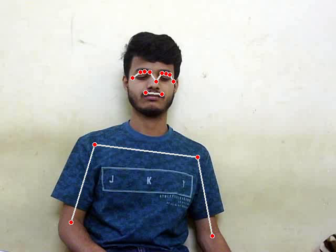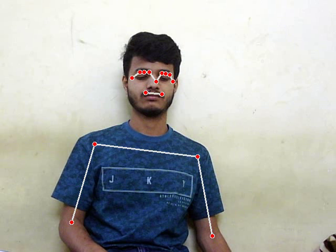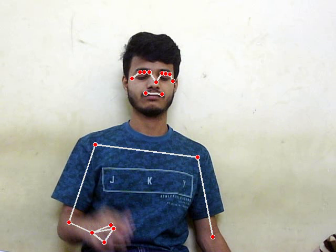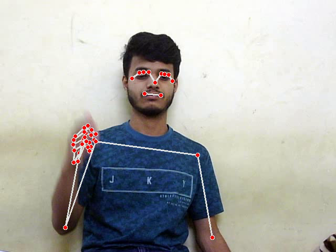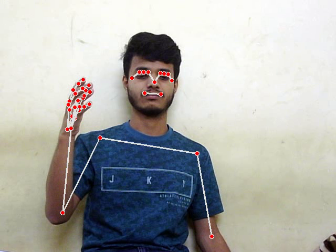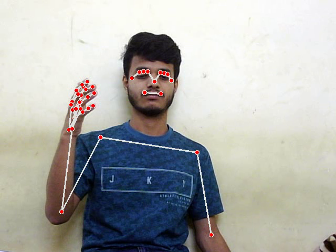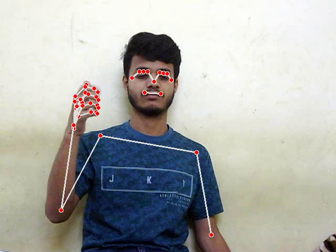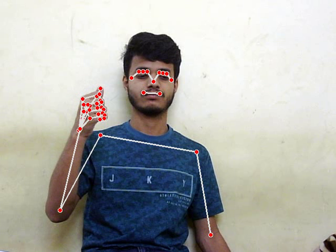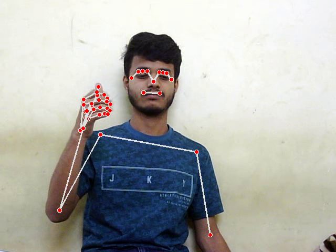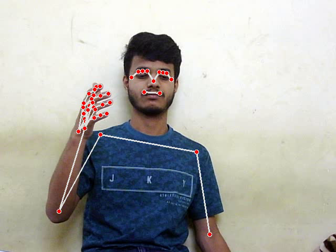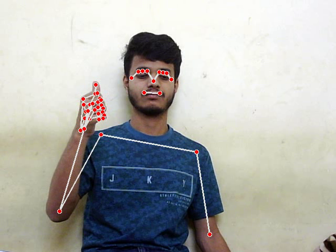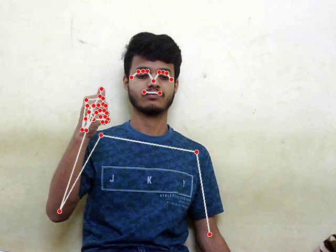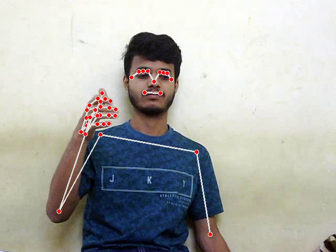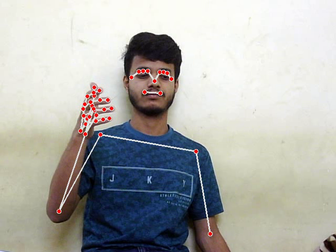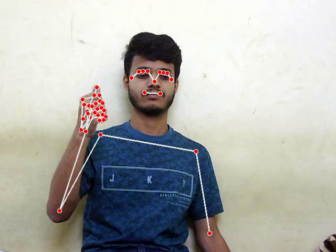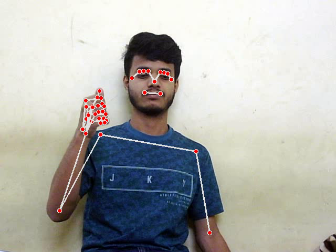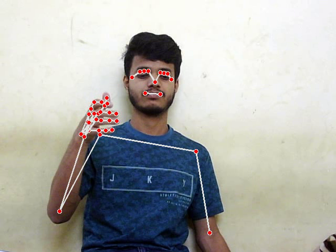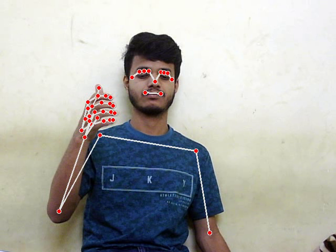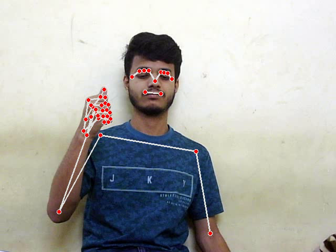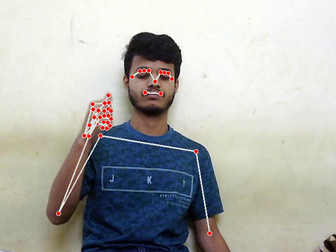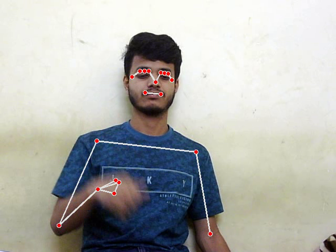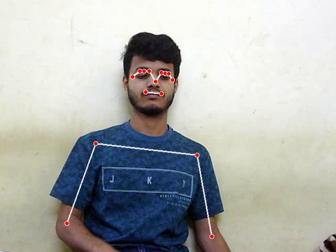milk